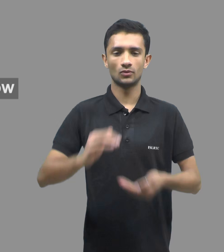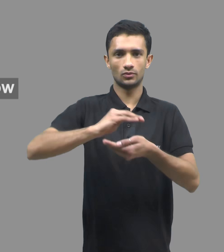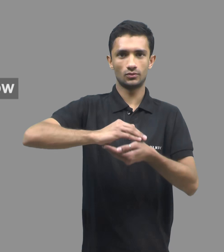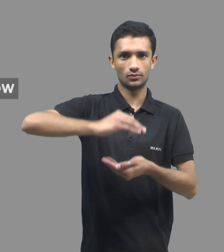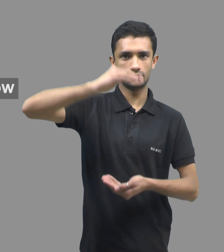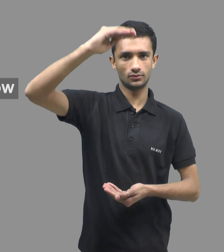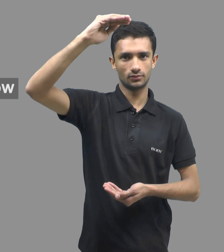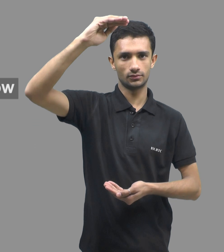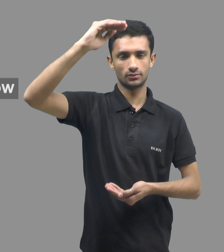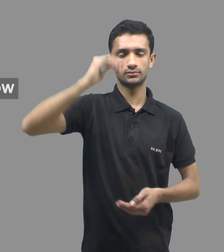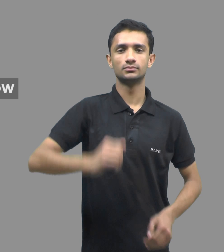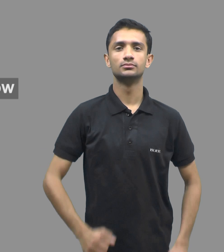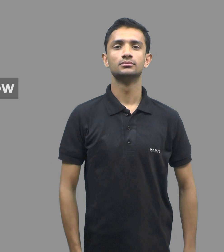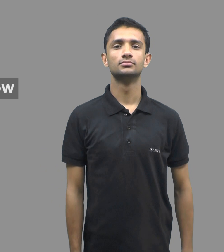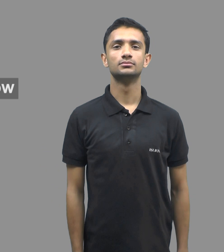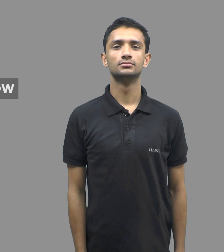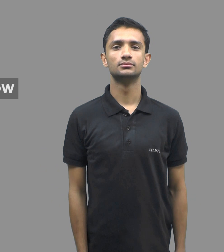Grow (Humans Animals Etc)